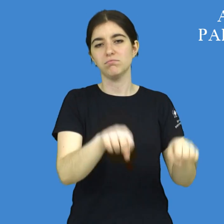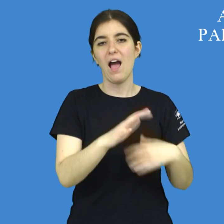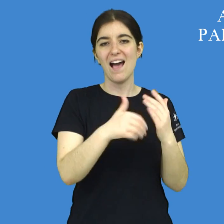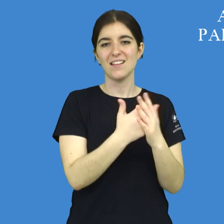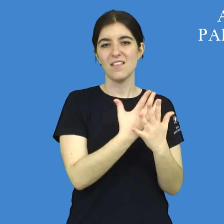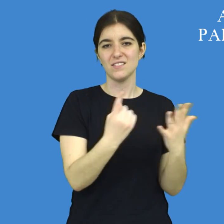hasta